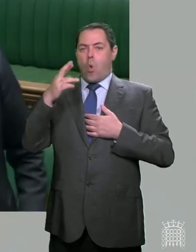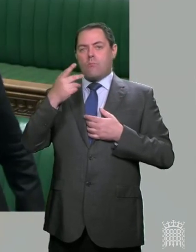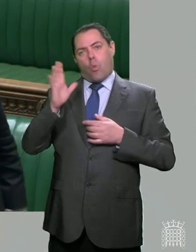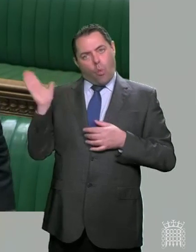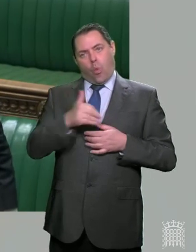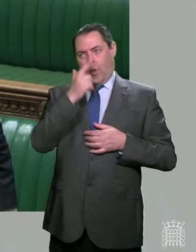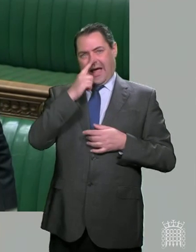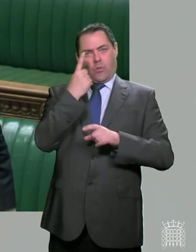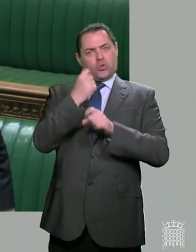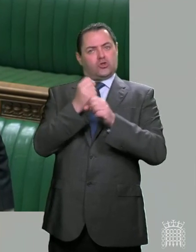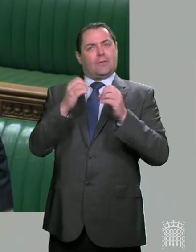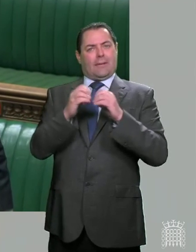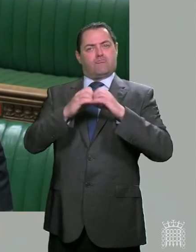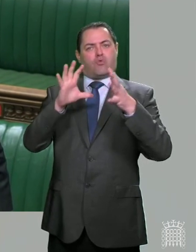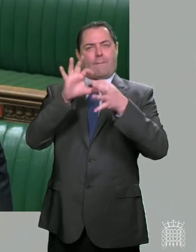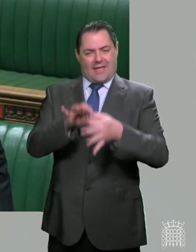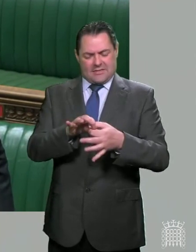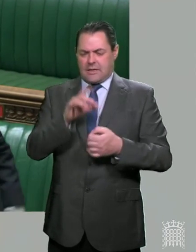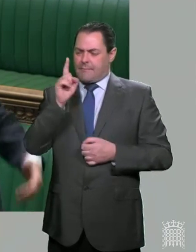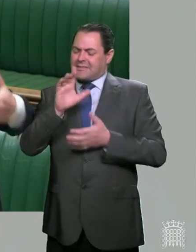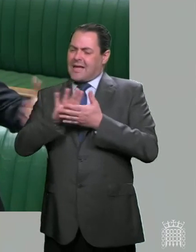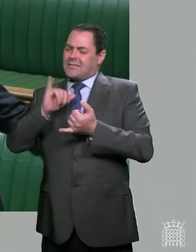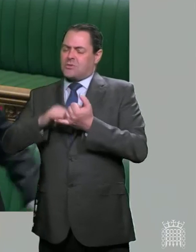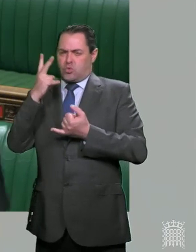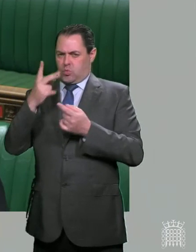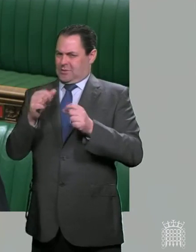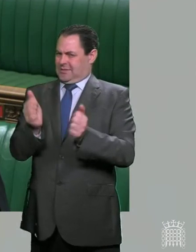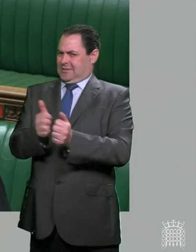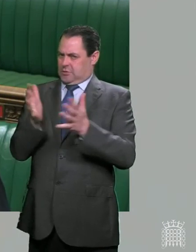I cannot agree with her, however, about HS2.